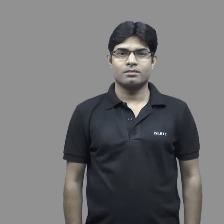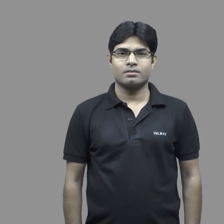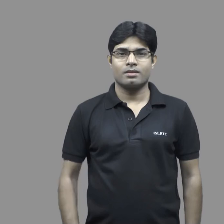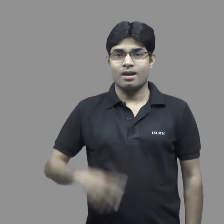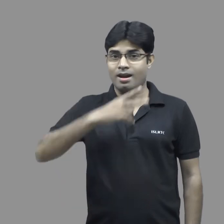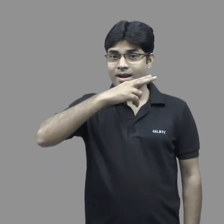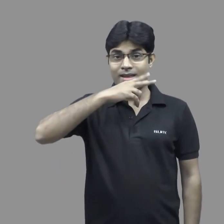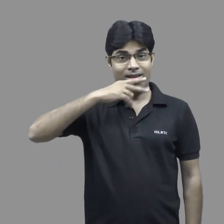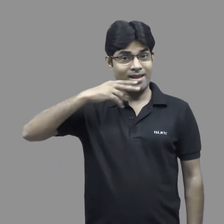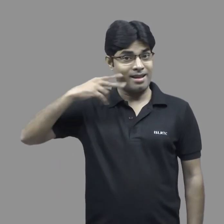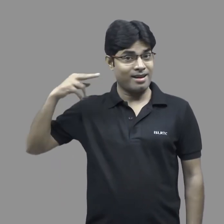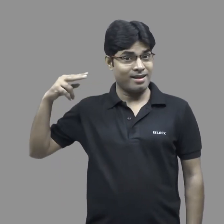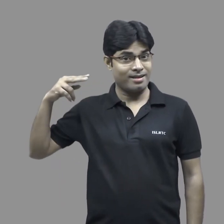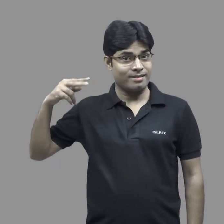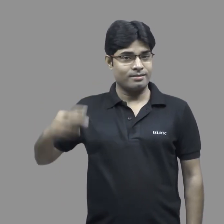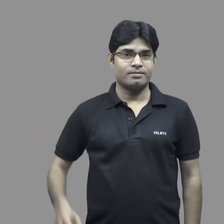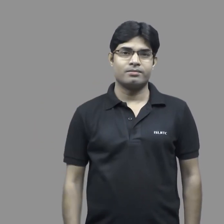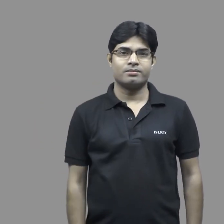Colour